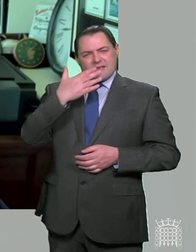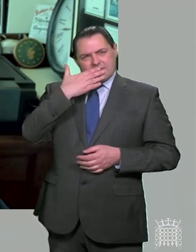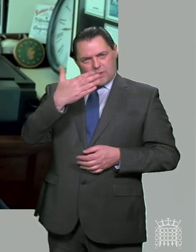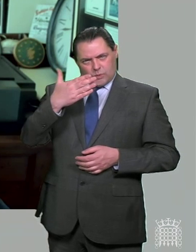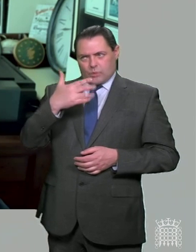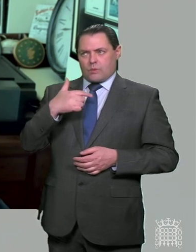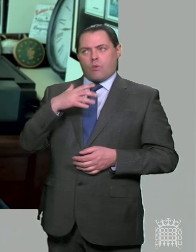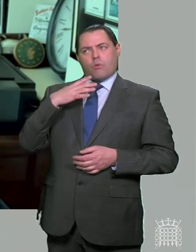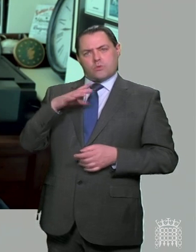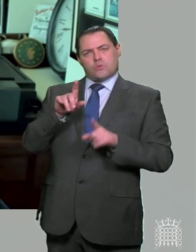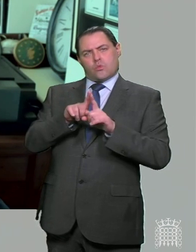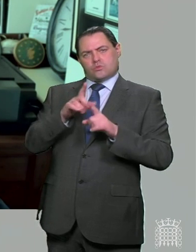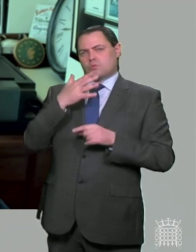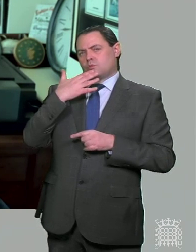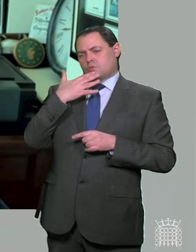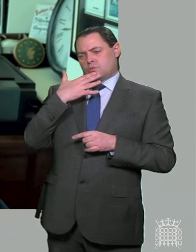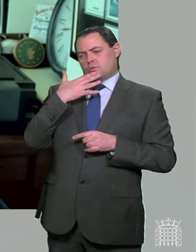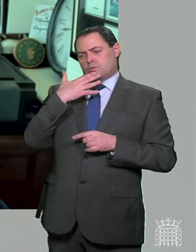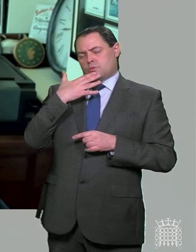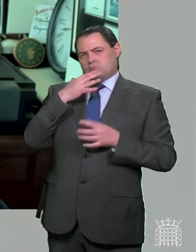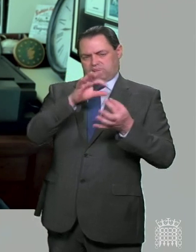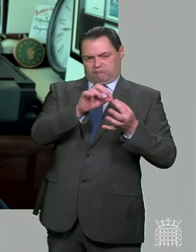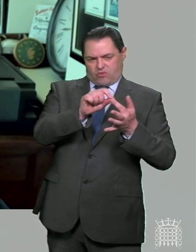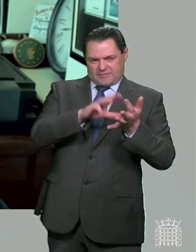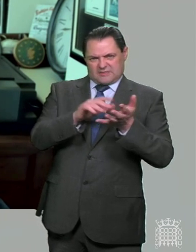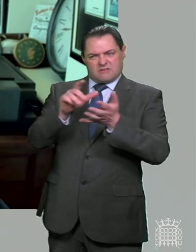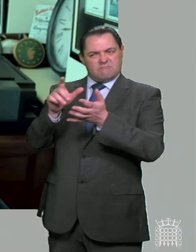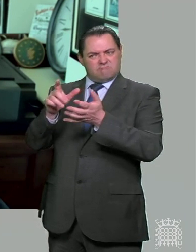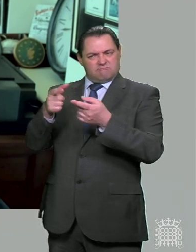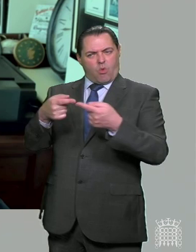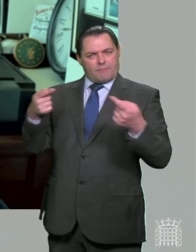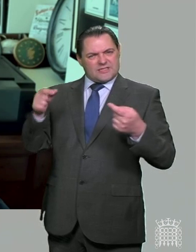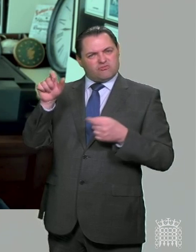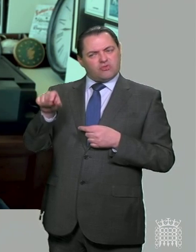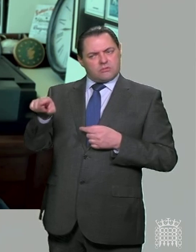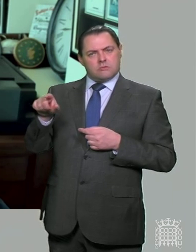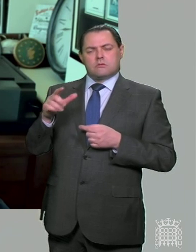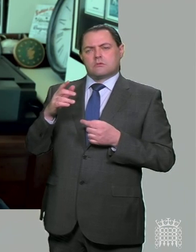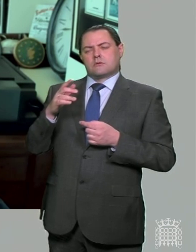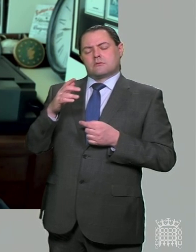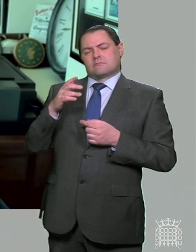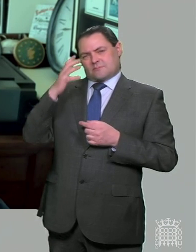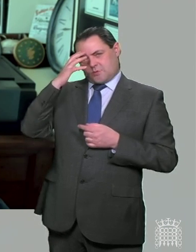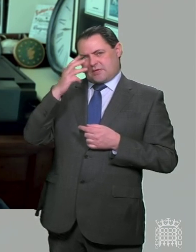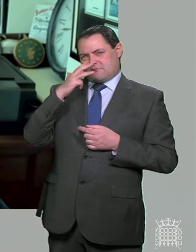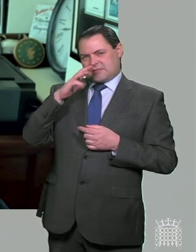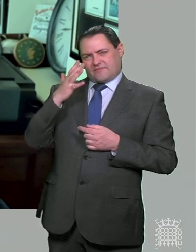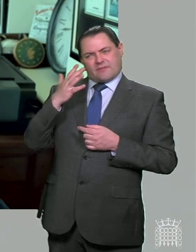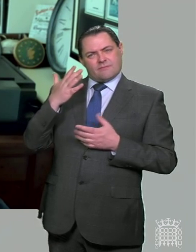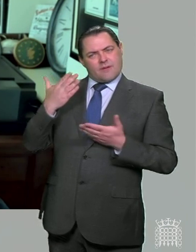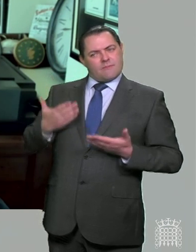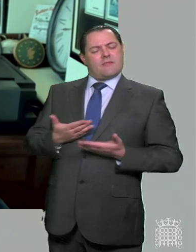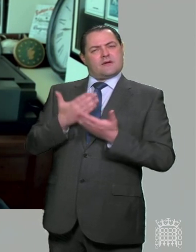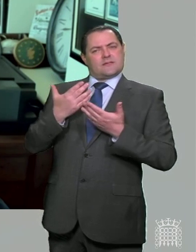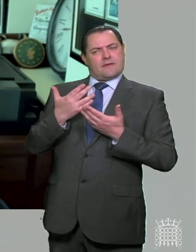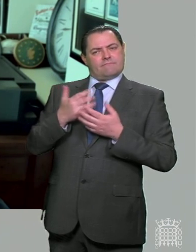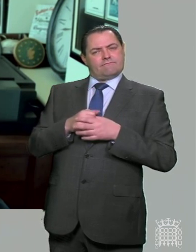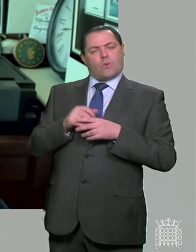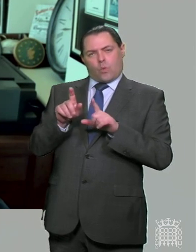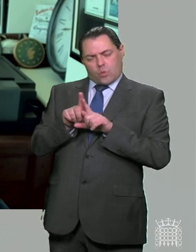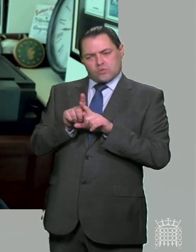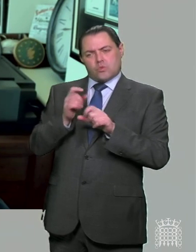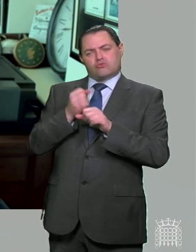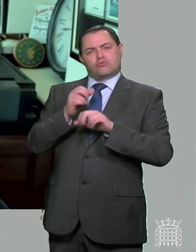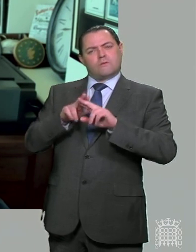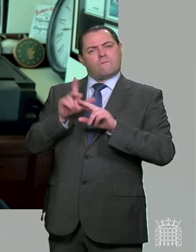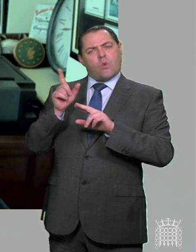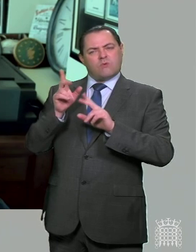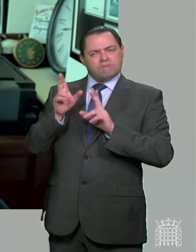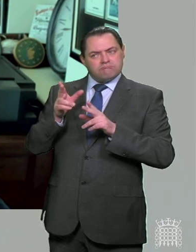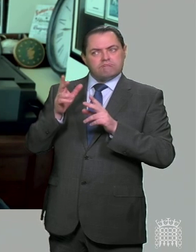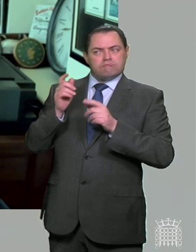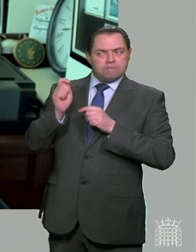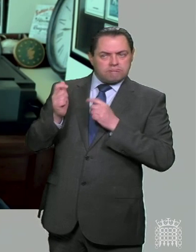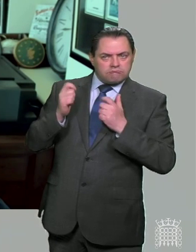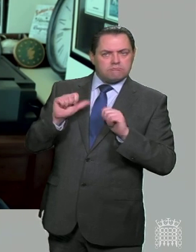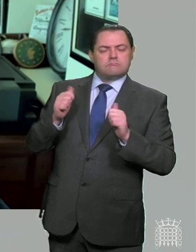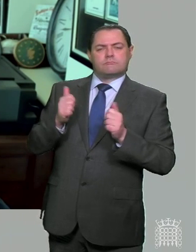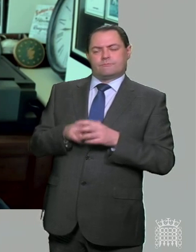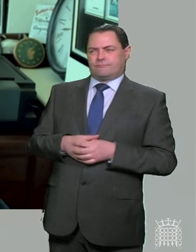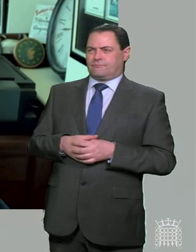May I associate myself with the remarks of the Prime Minister and the Leader of the Opposition on both the Queen’s 95th birthday and the justice that we have now seen in the George Floyd case?